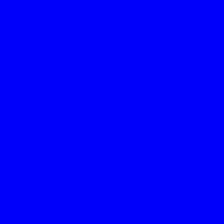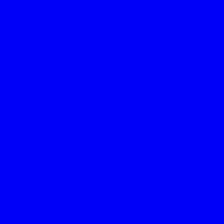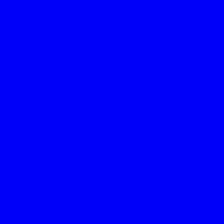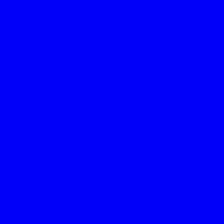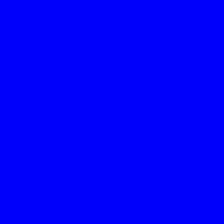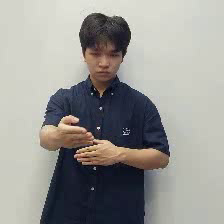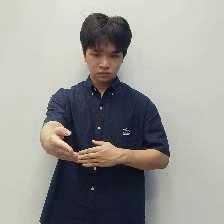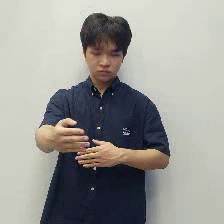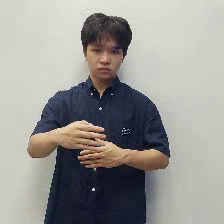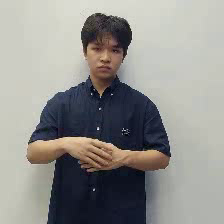Xa